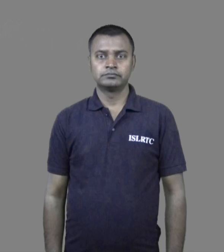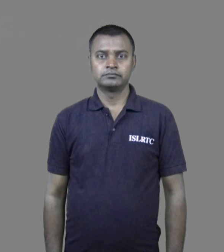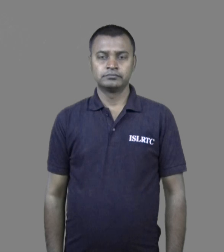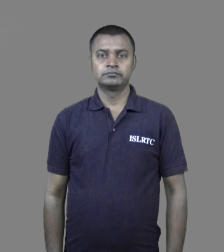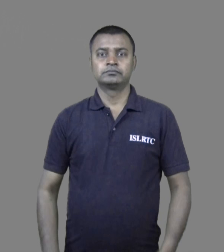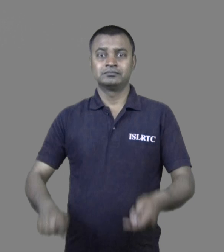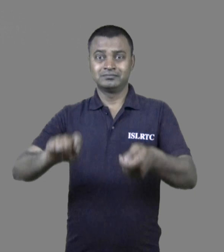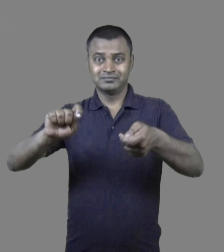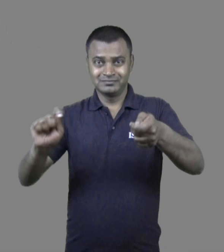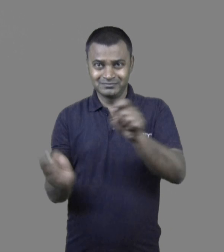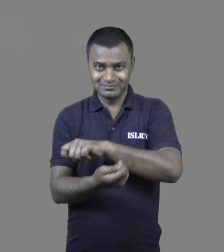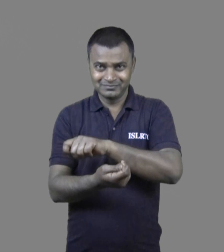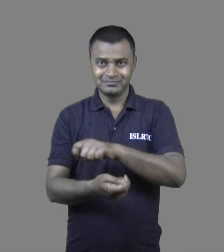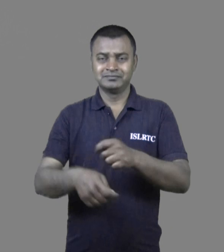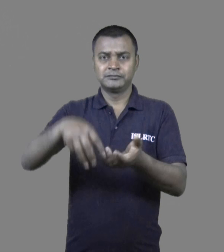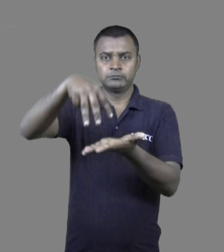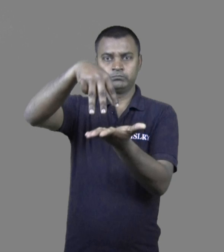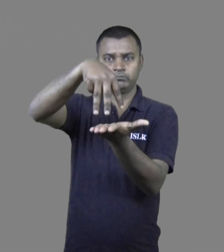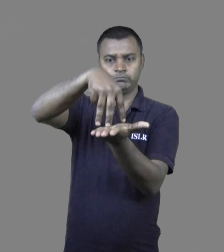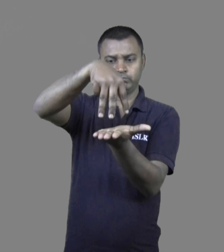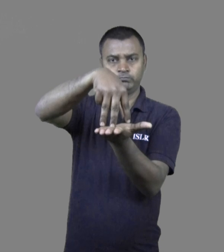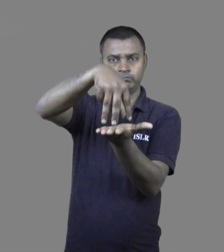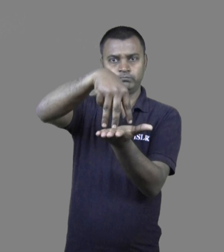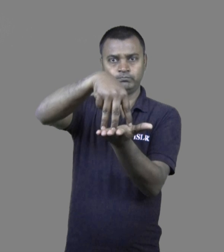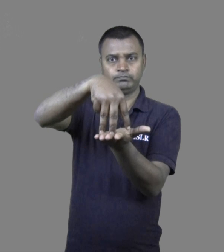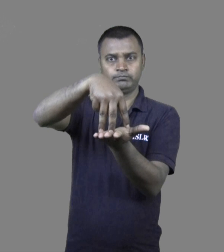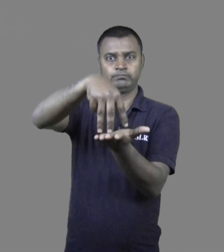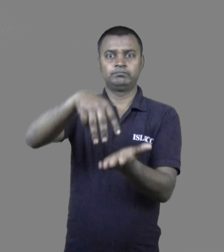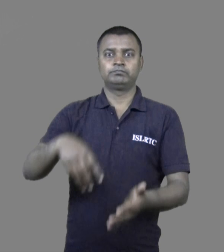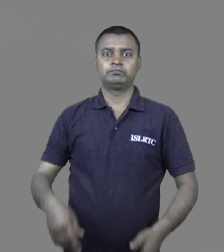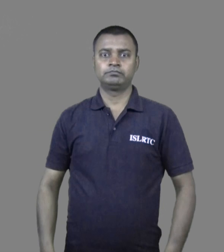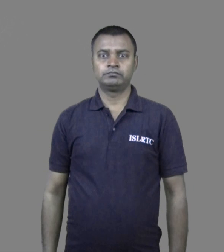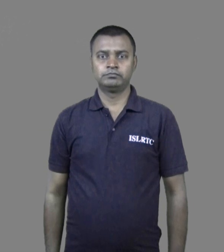Stumps